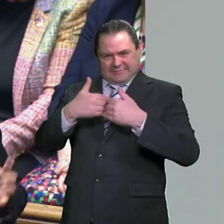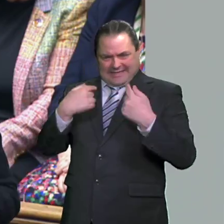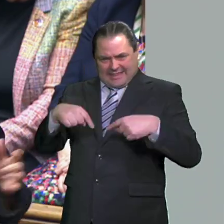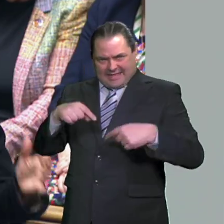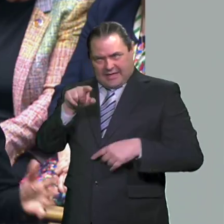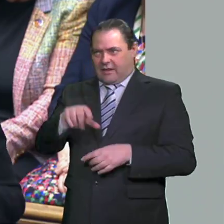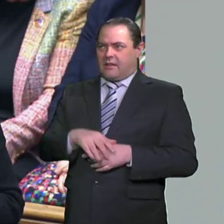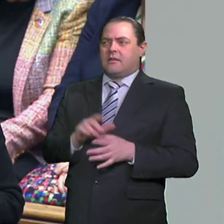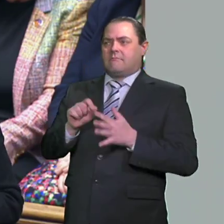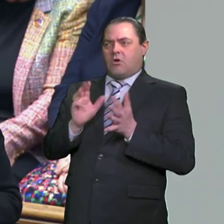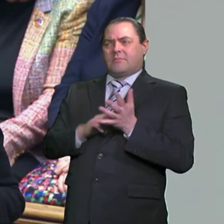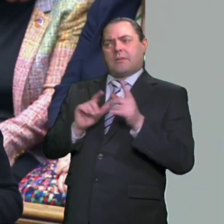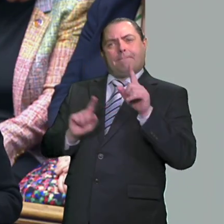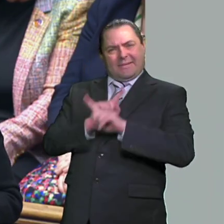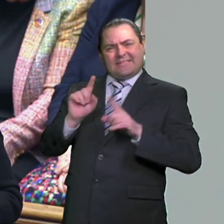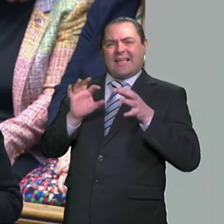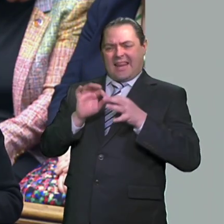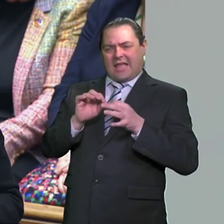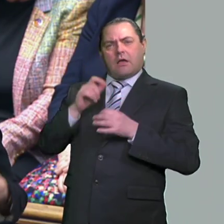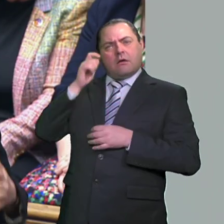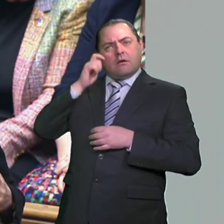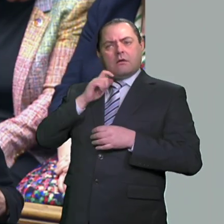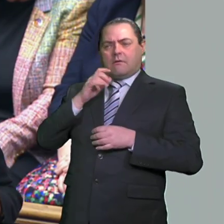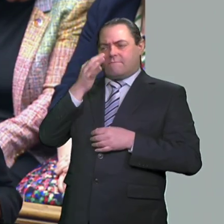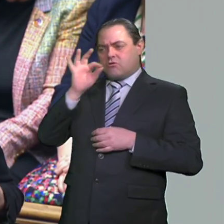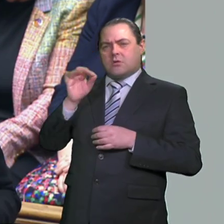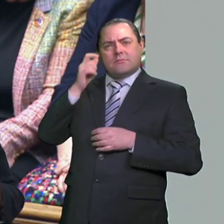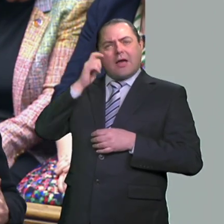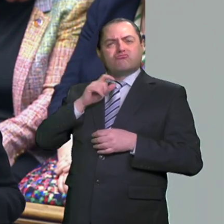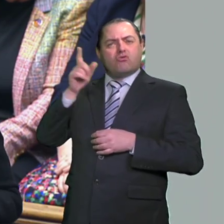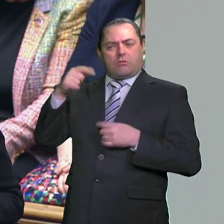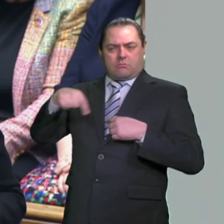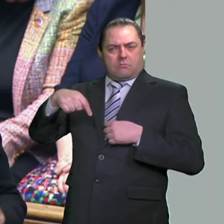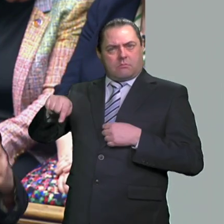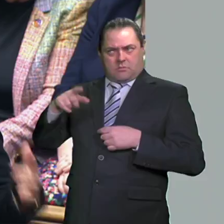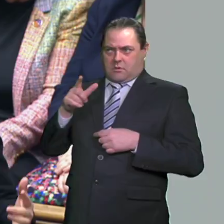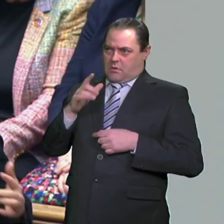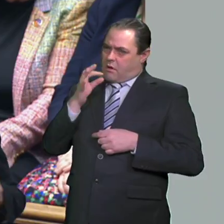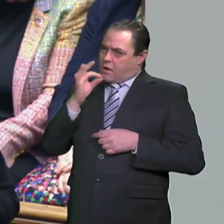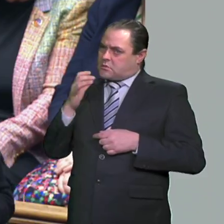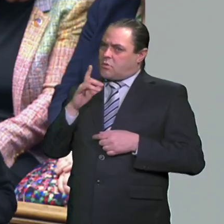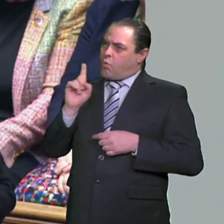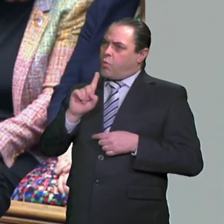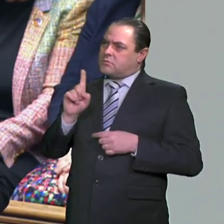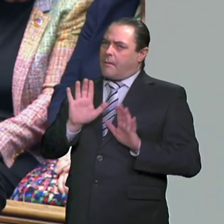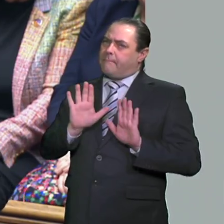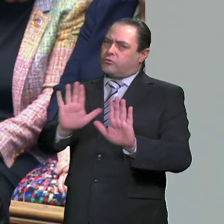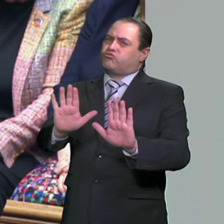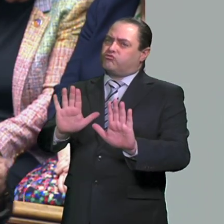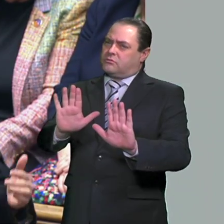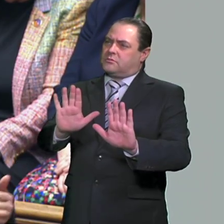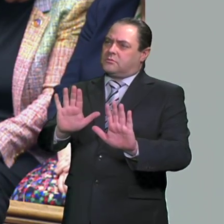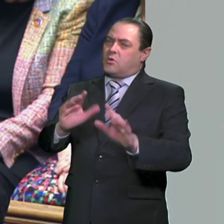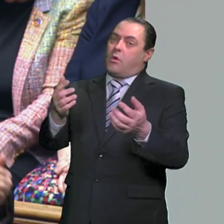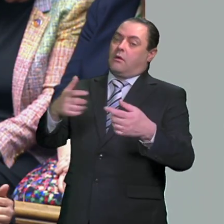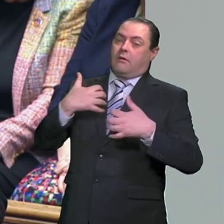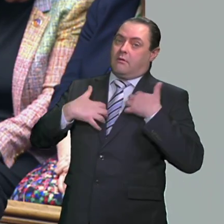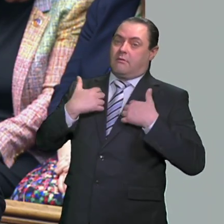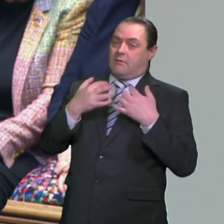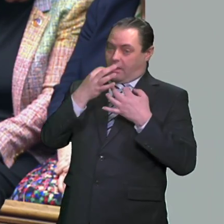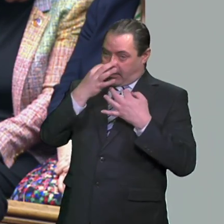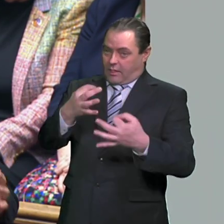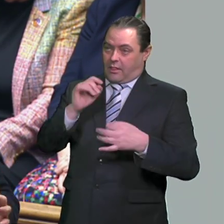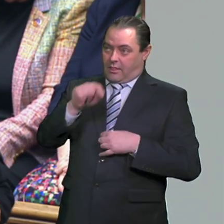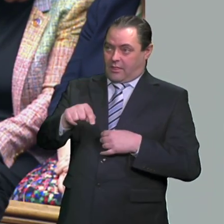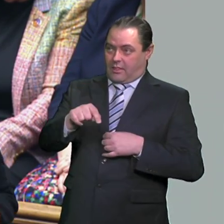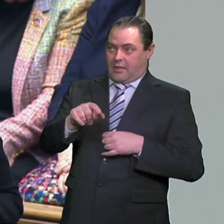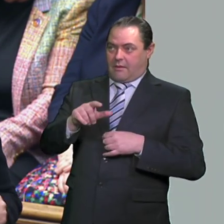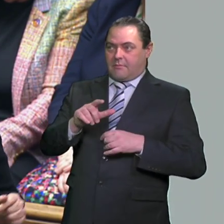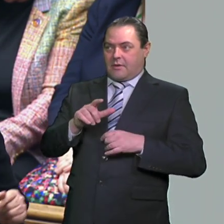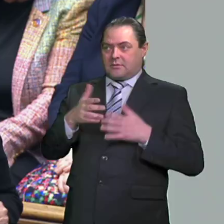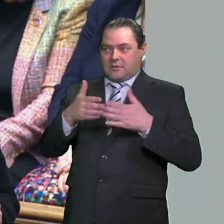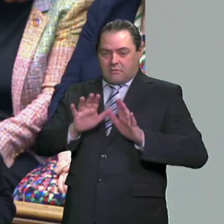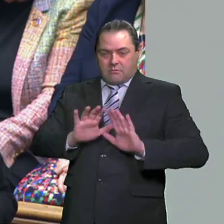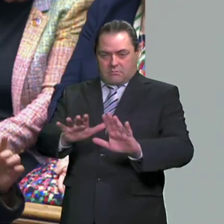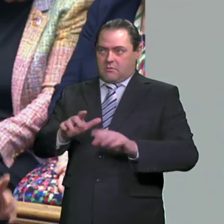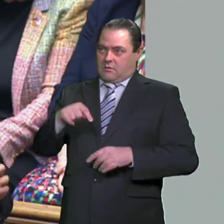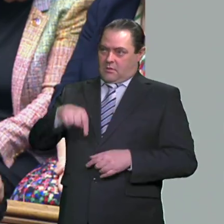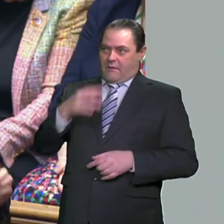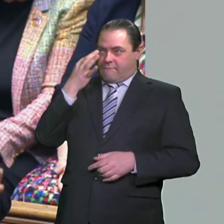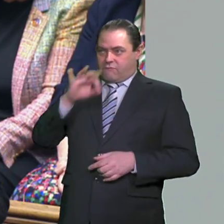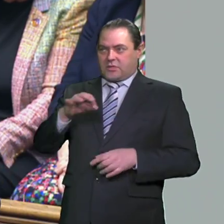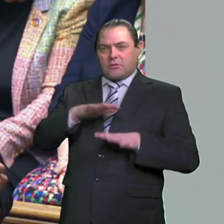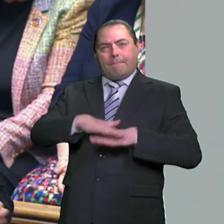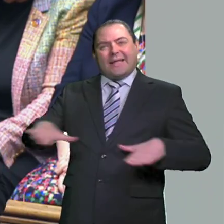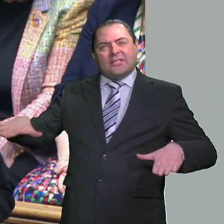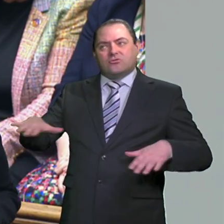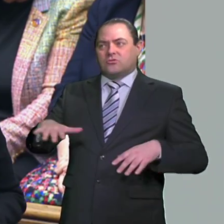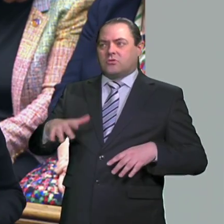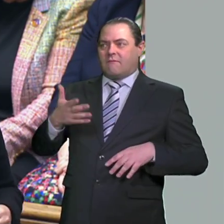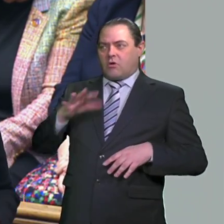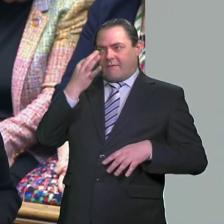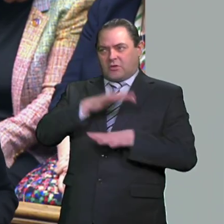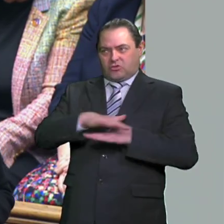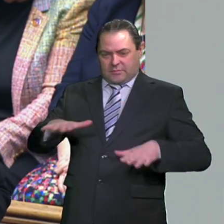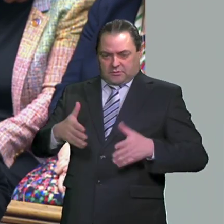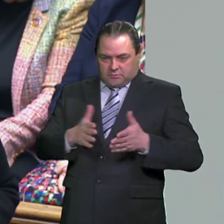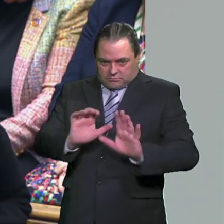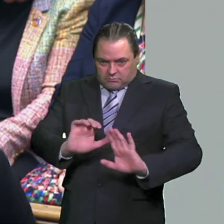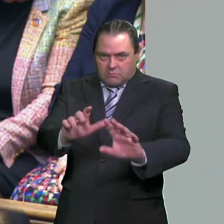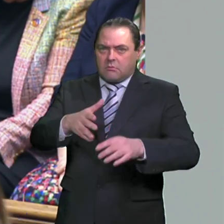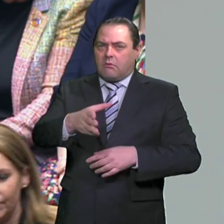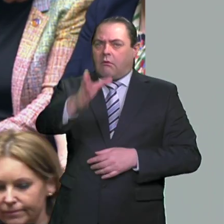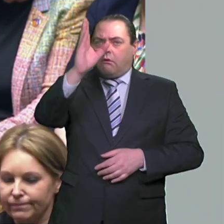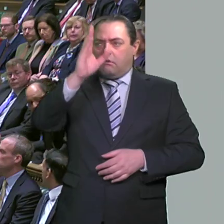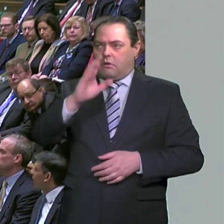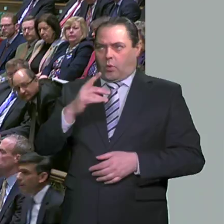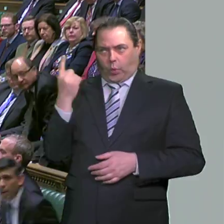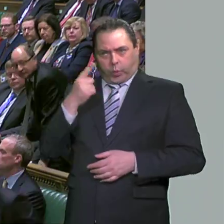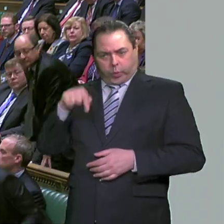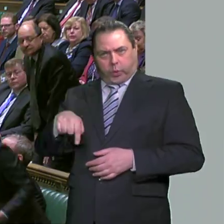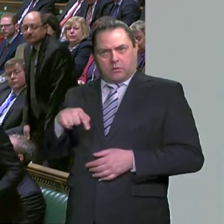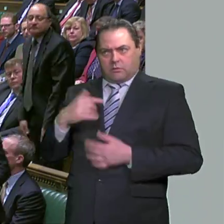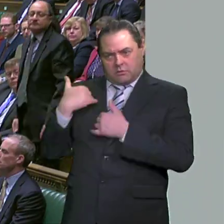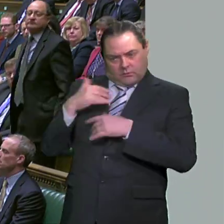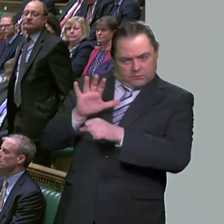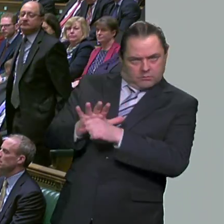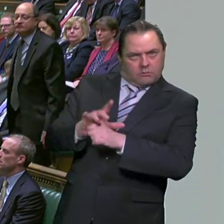The Prime Minister has a meeting with President Macron this week, so may I ask him to see what more can be done to deal with the push factors associated with illegal migration and small boats—pushing those boats across French beaches and pushing those boats from French beaches into the French sea?